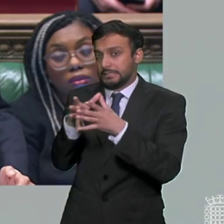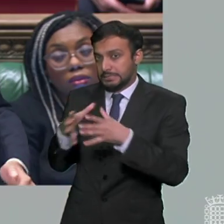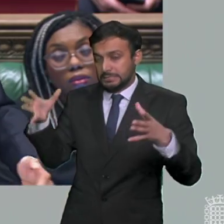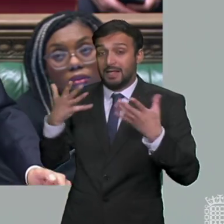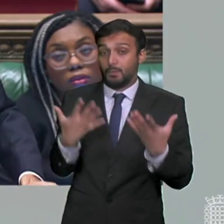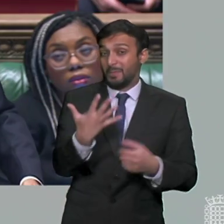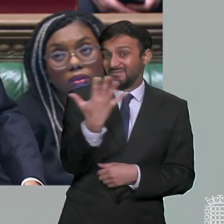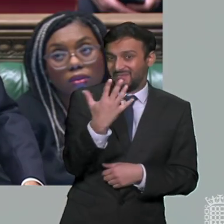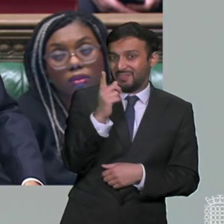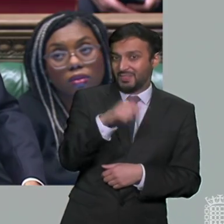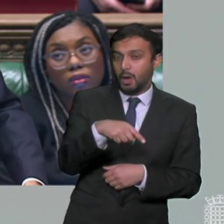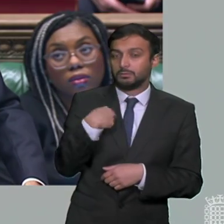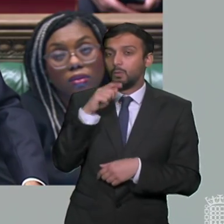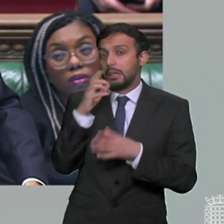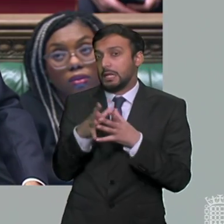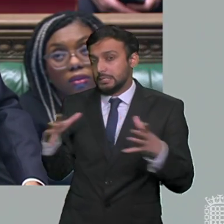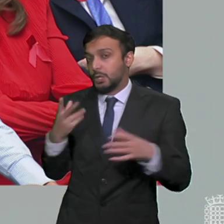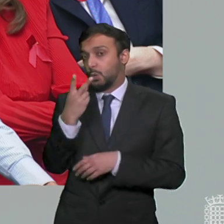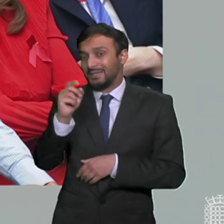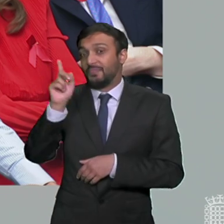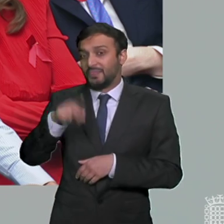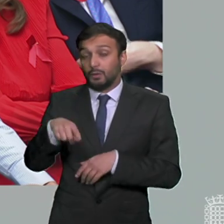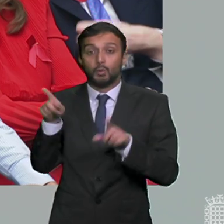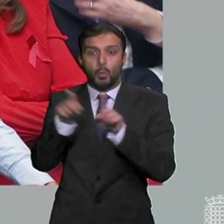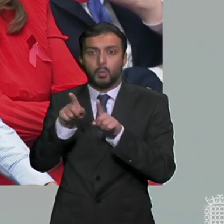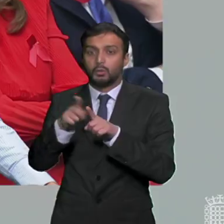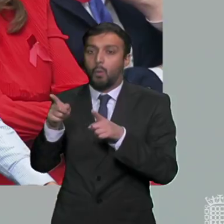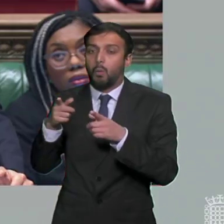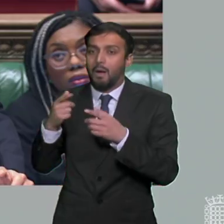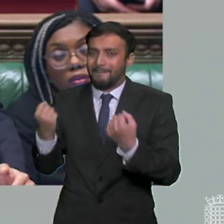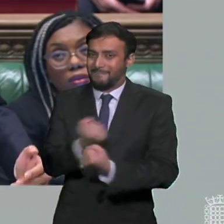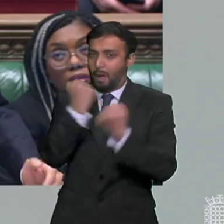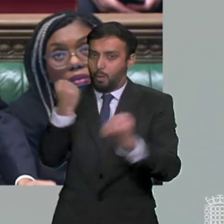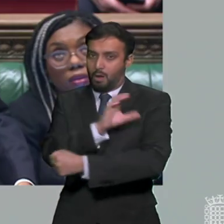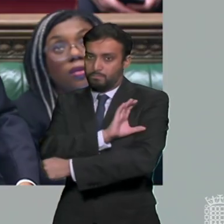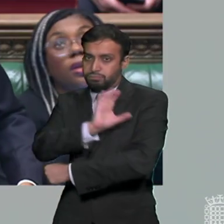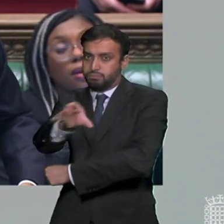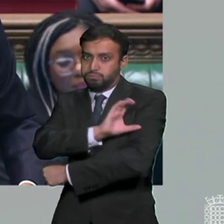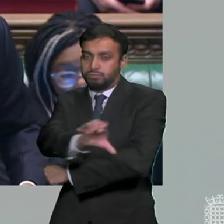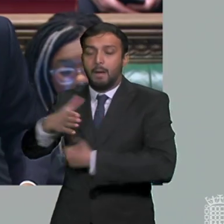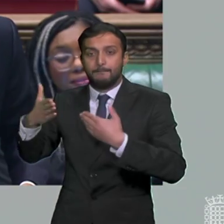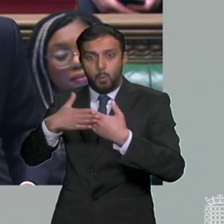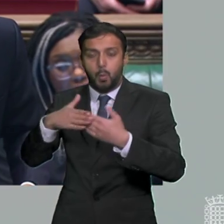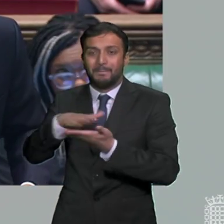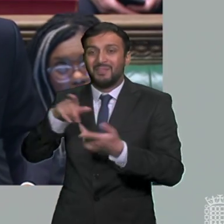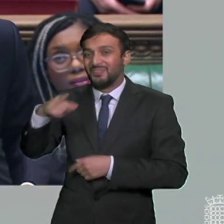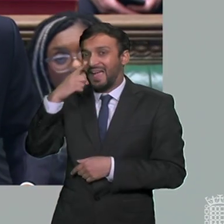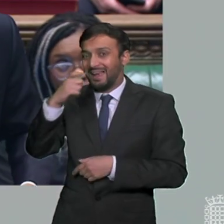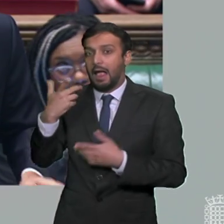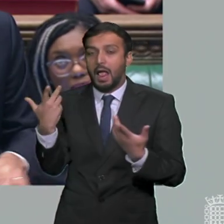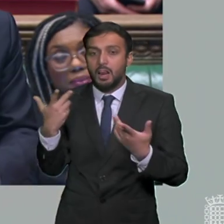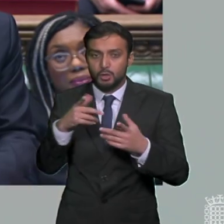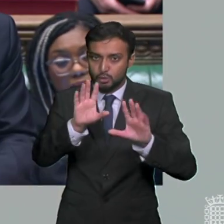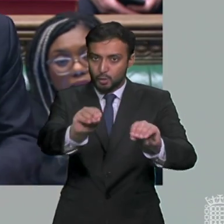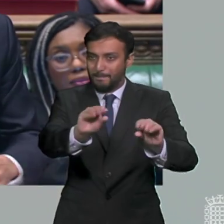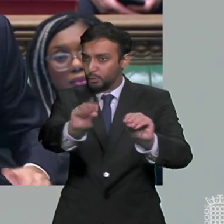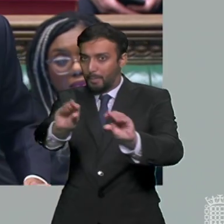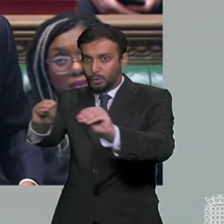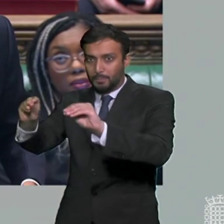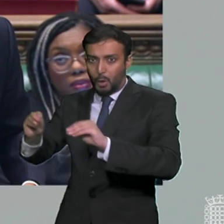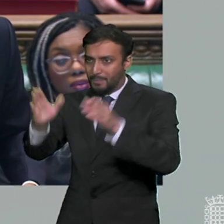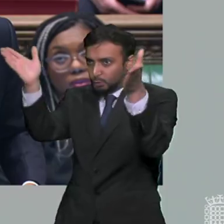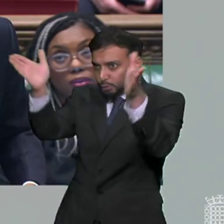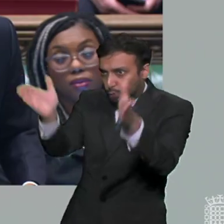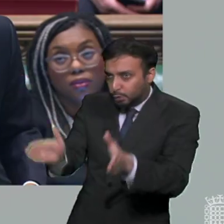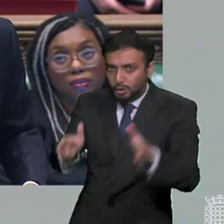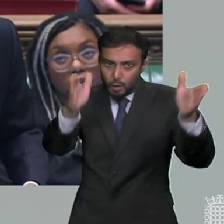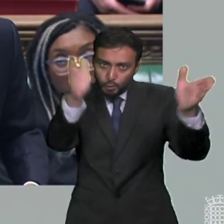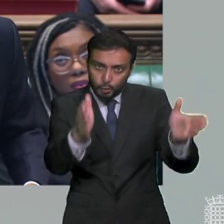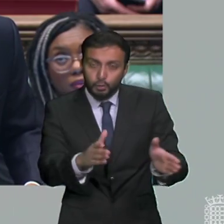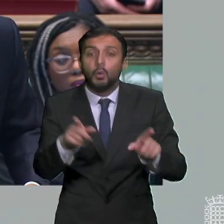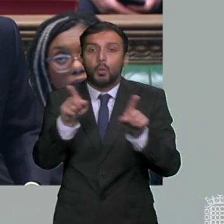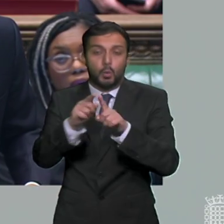We are also giving them the powers they need to get knives off our streets, including by lifting restrictions on stop and search, and introducing new court orders to target known knife offenders.